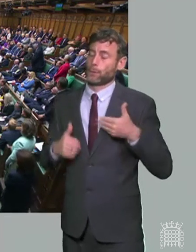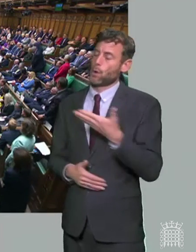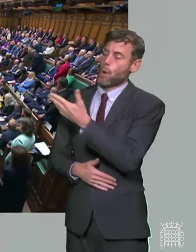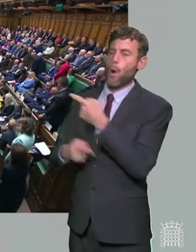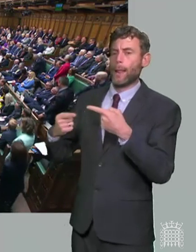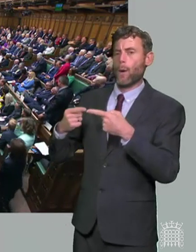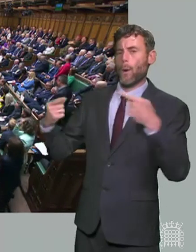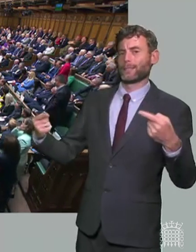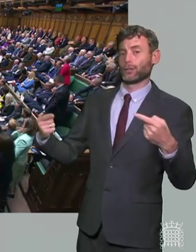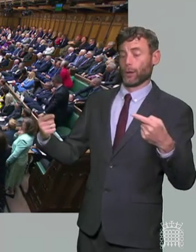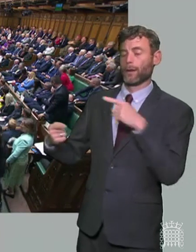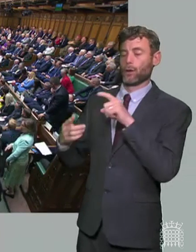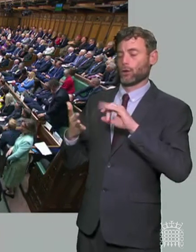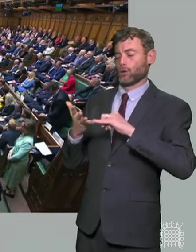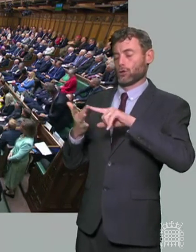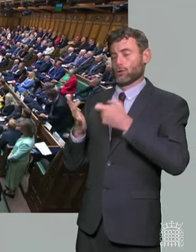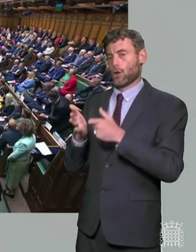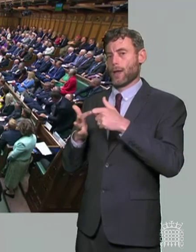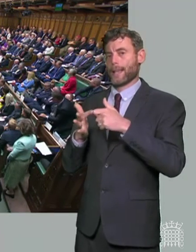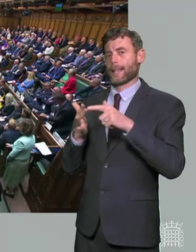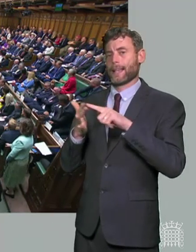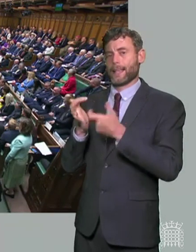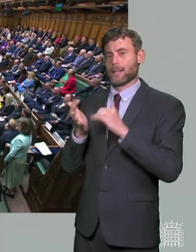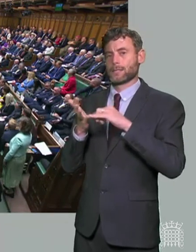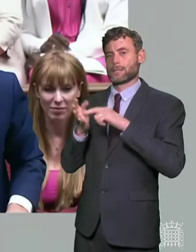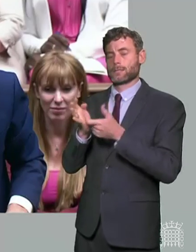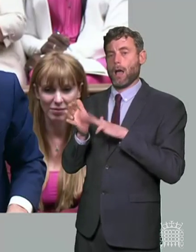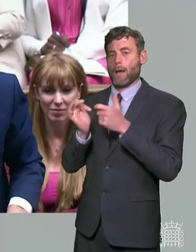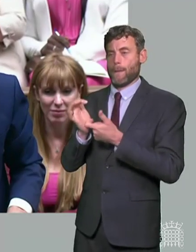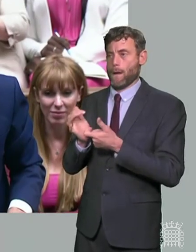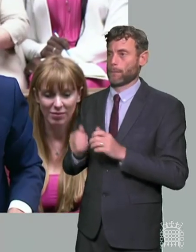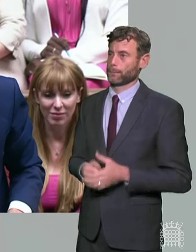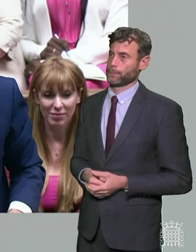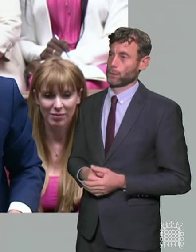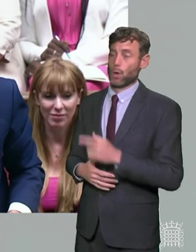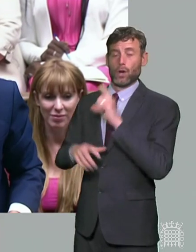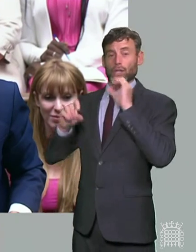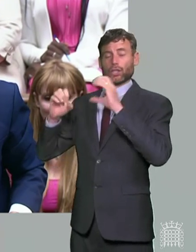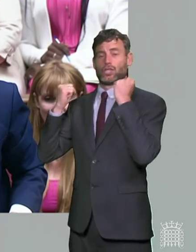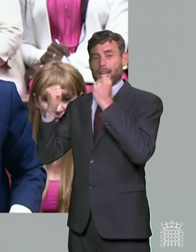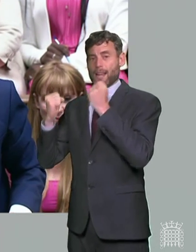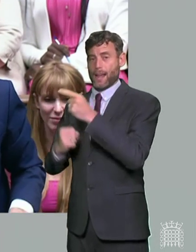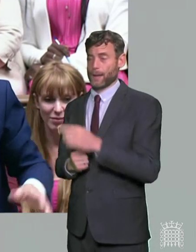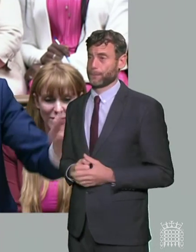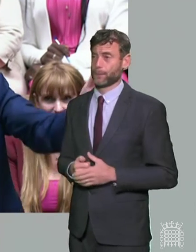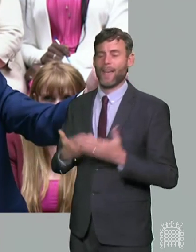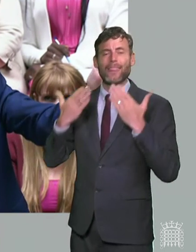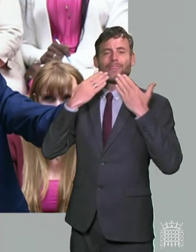Thank you, Mr Speaker.